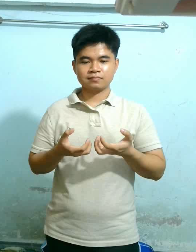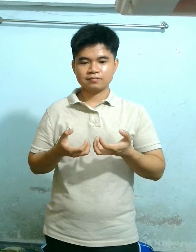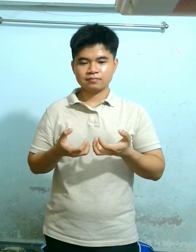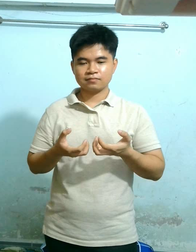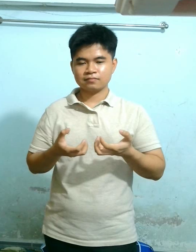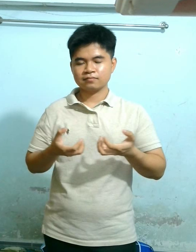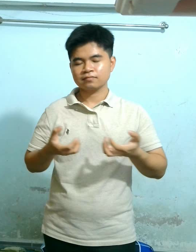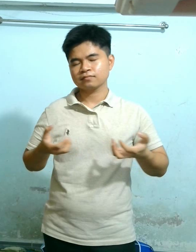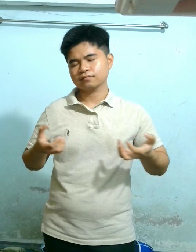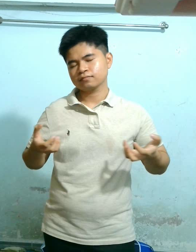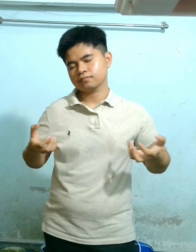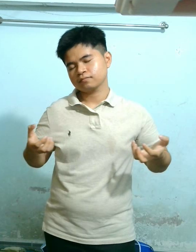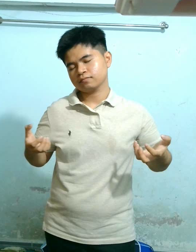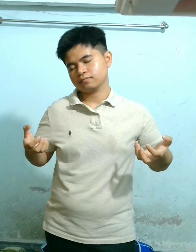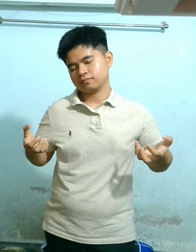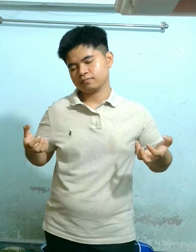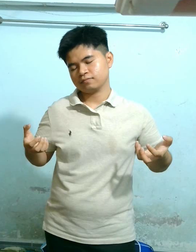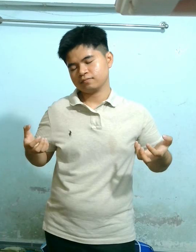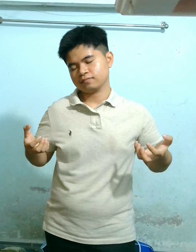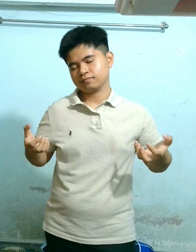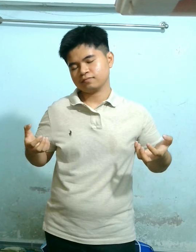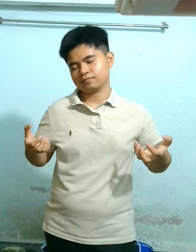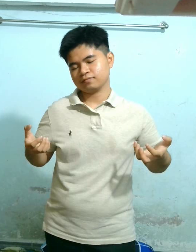chia cat